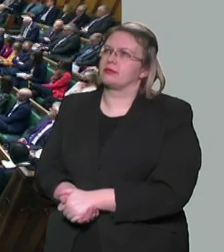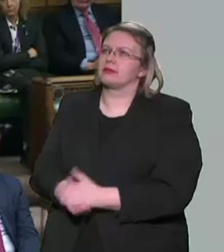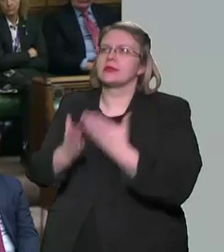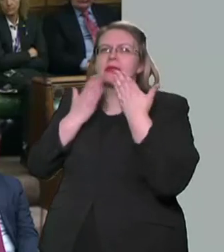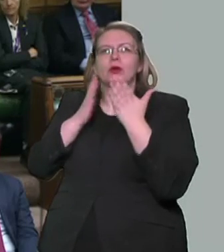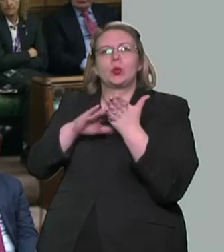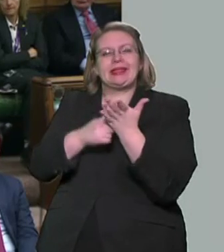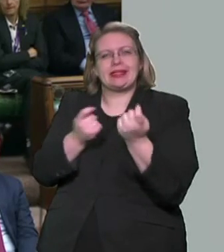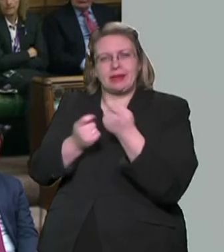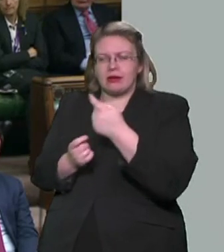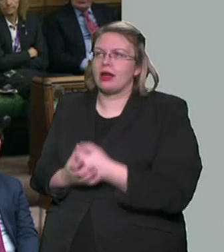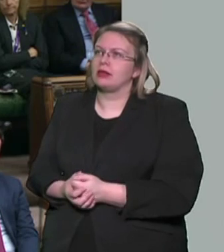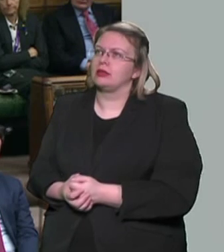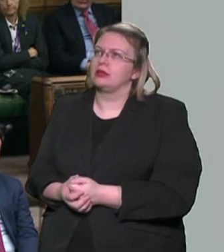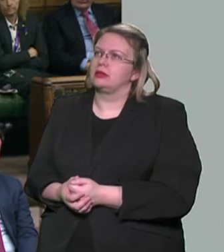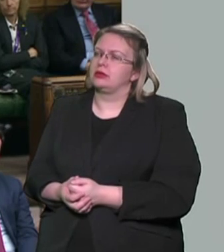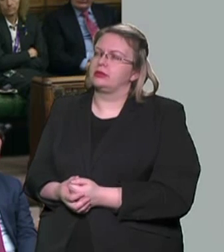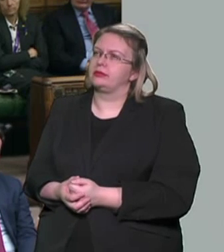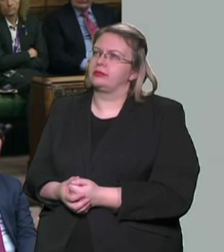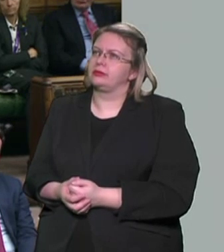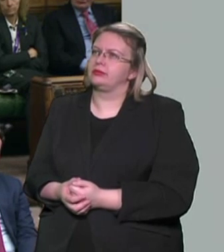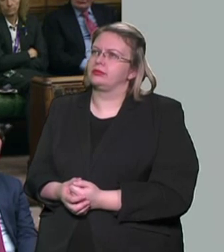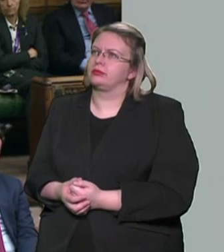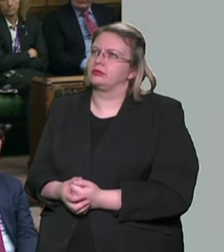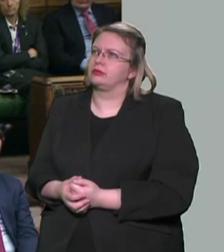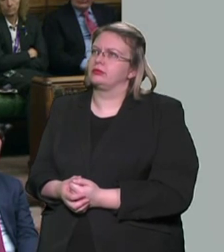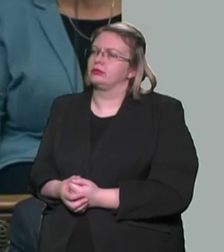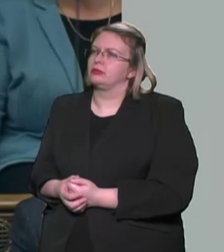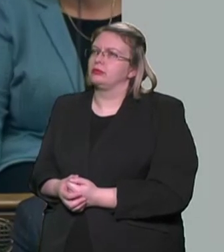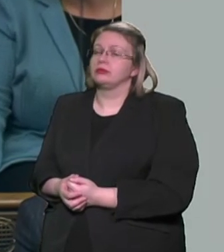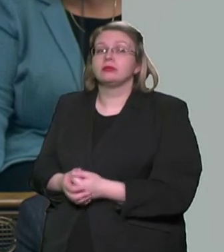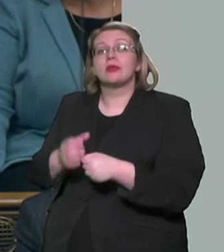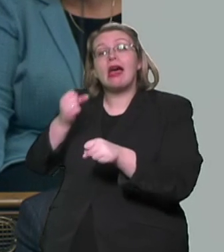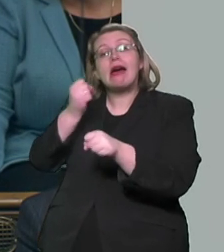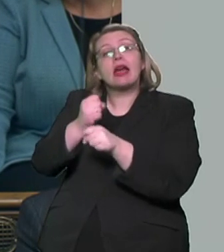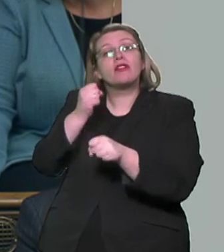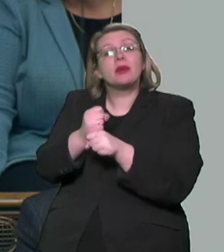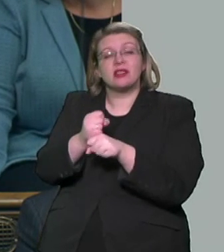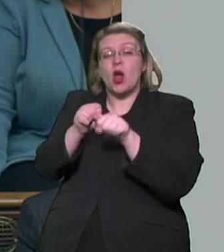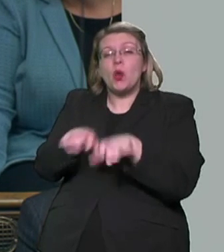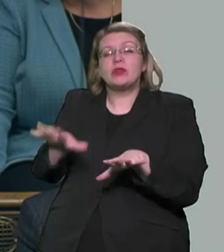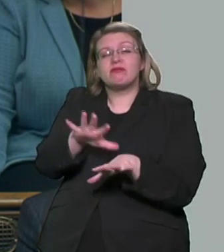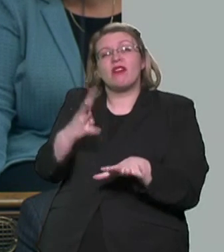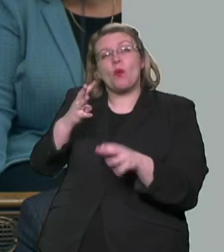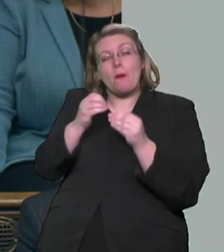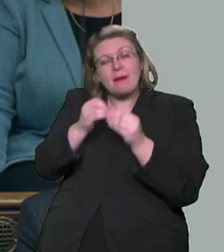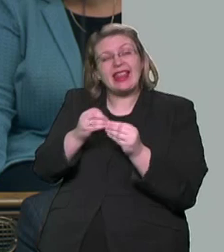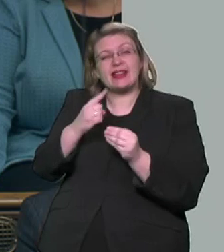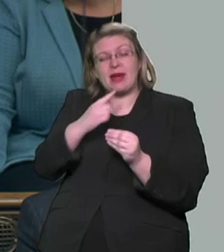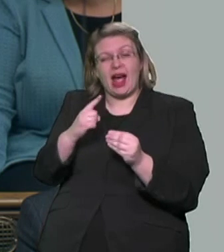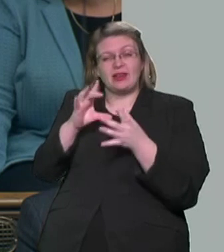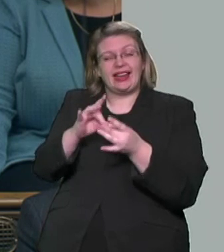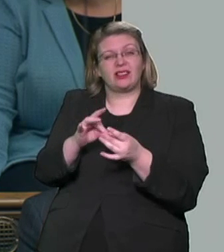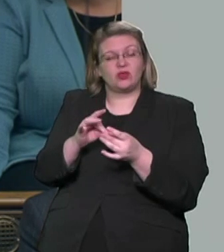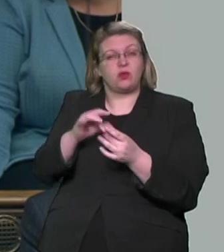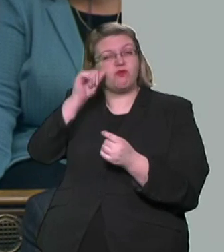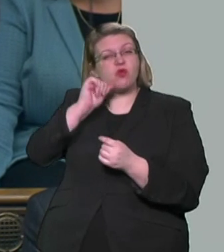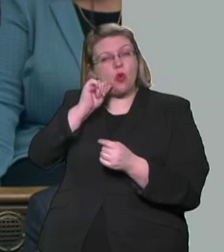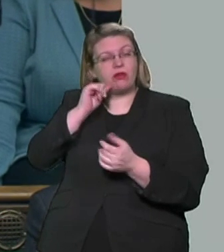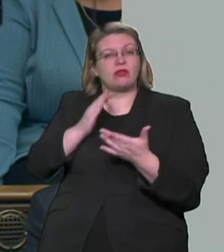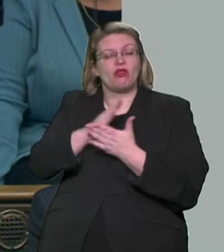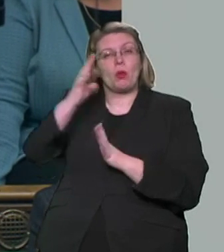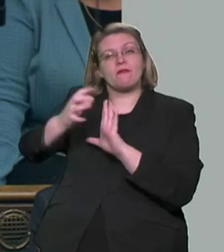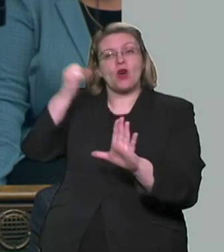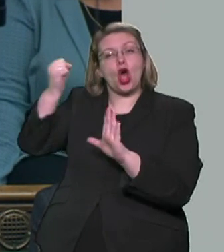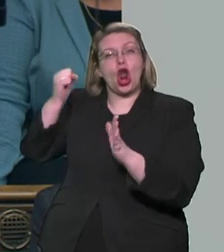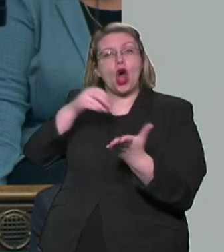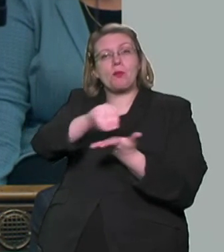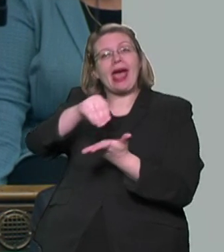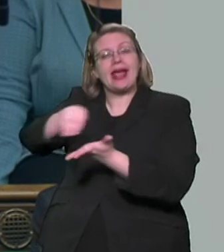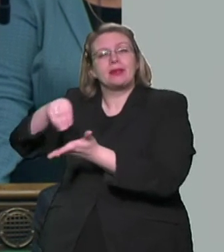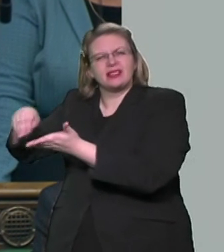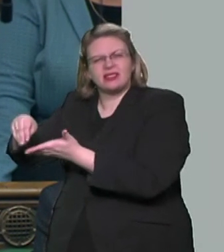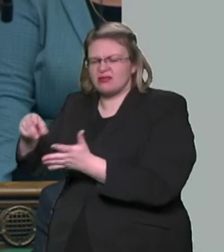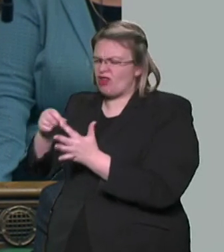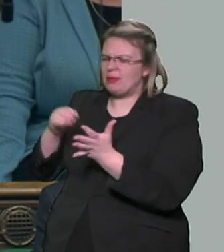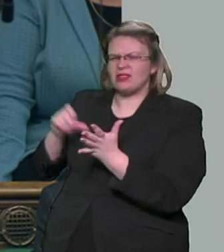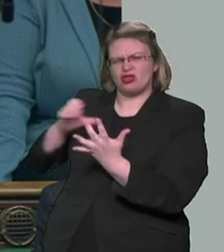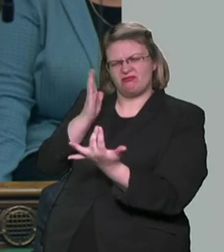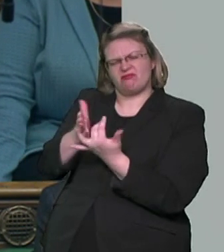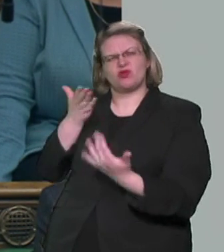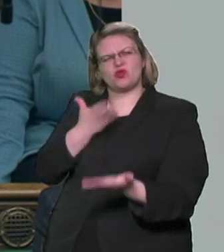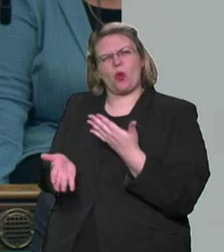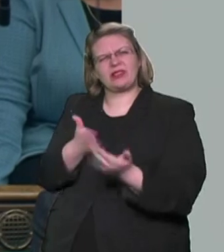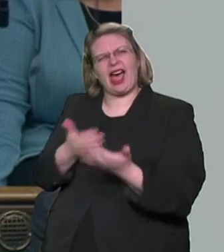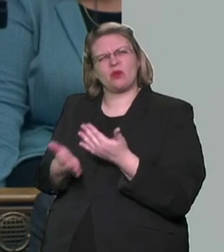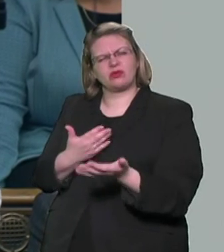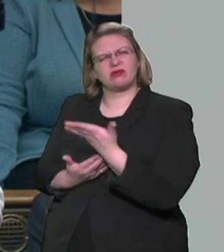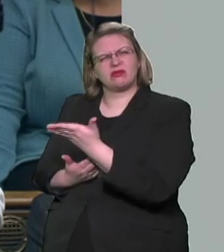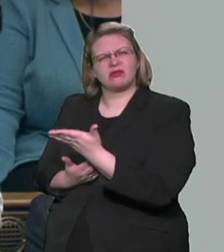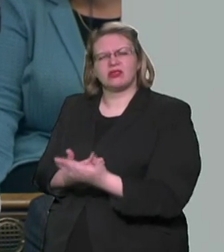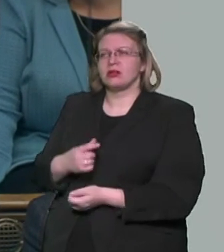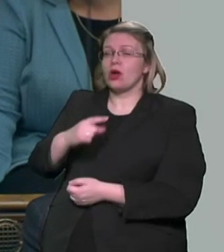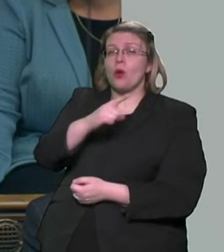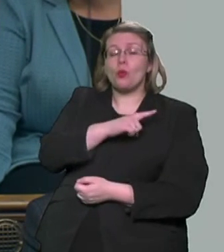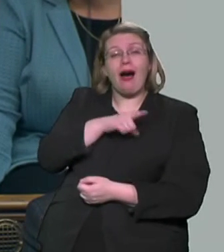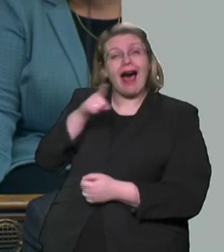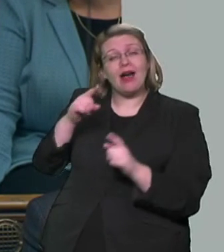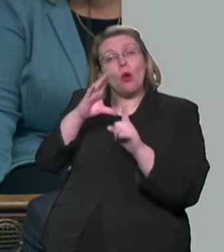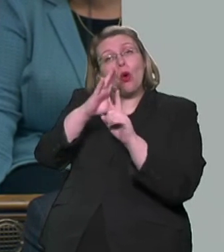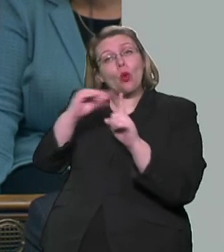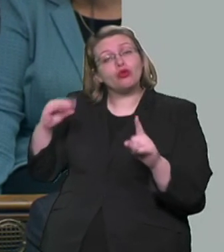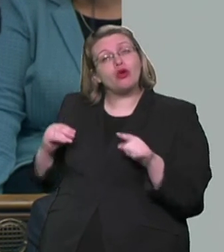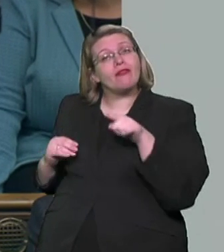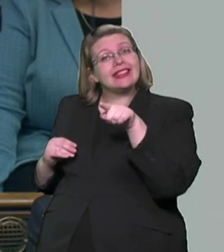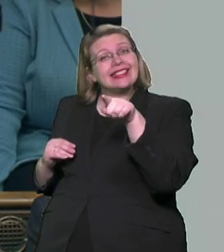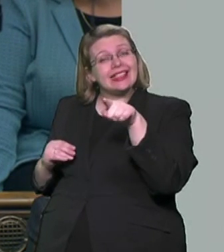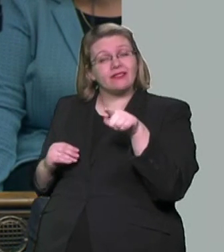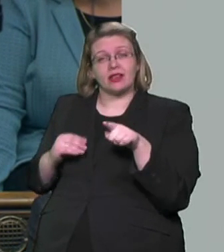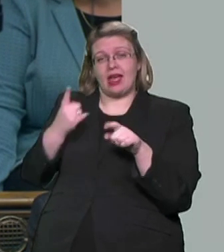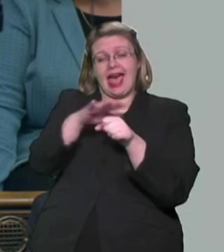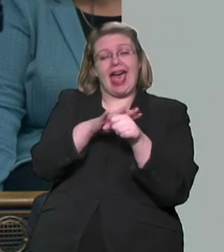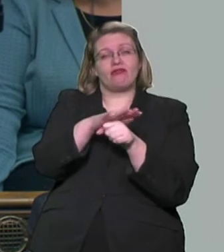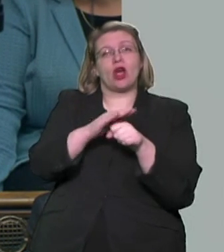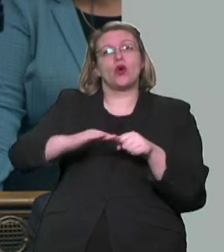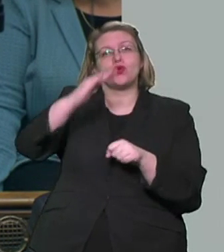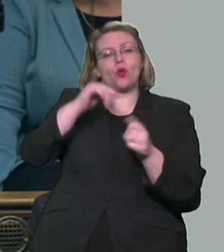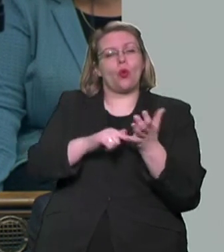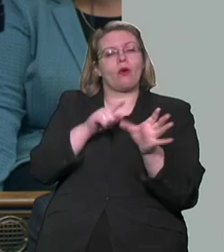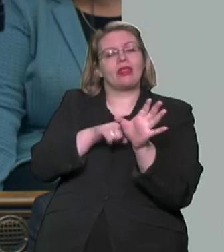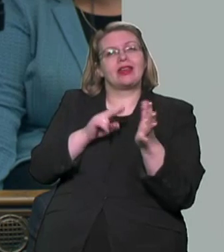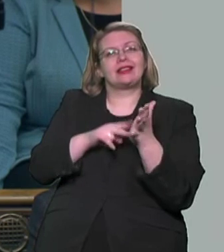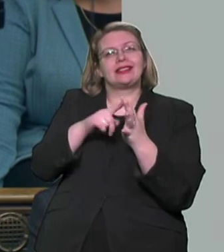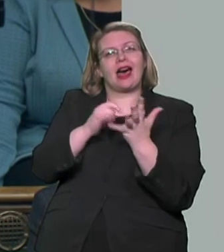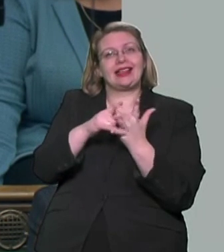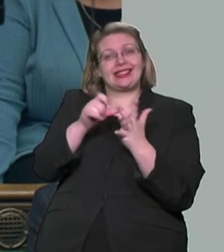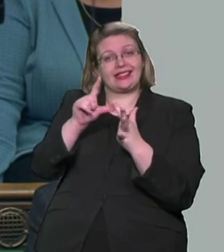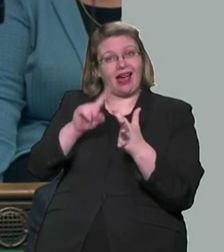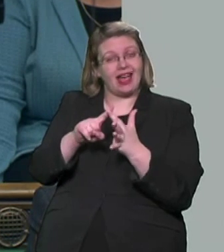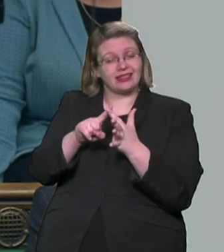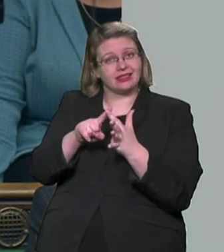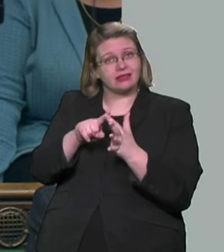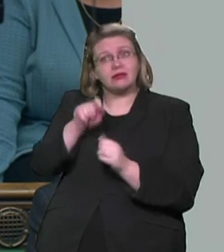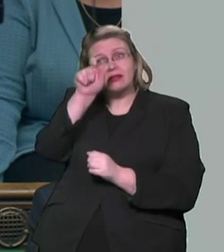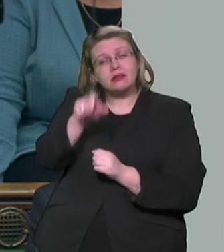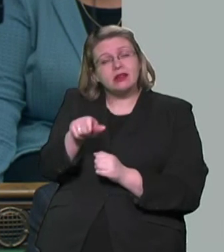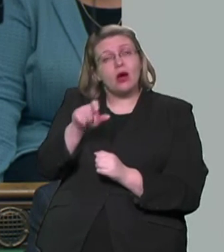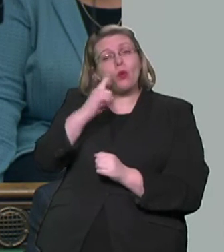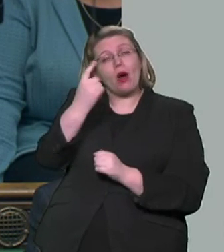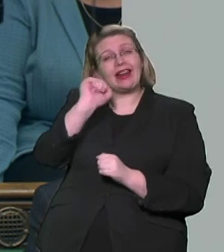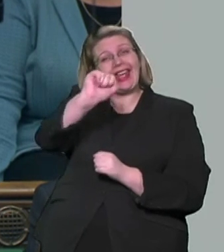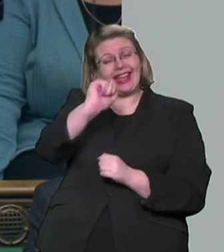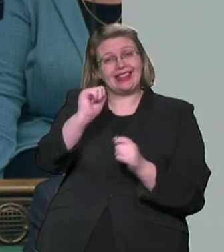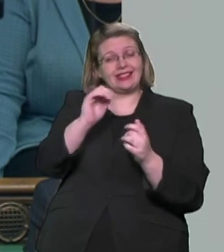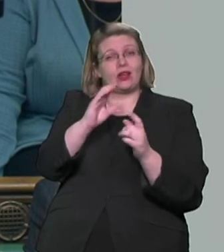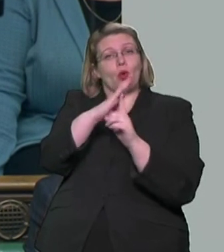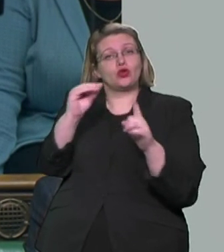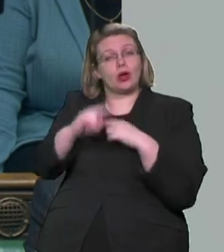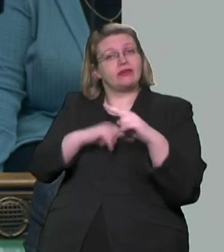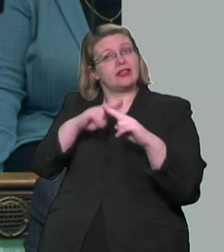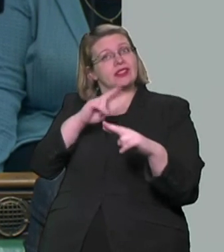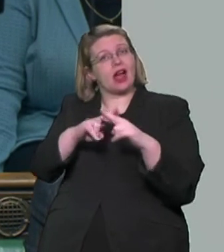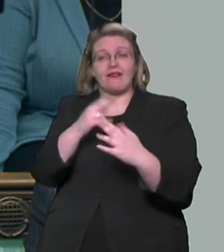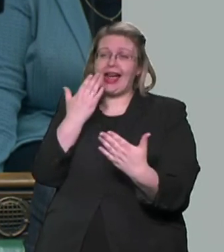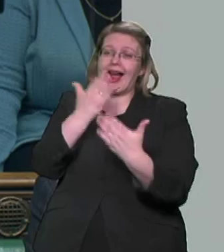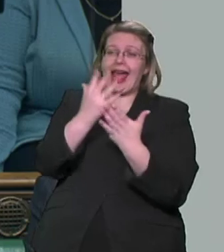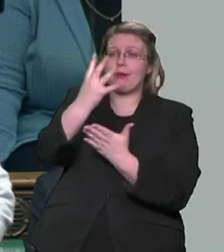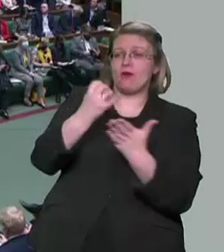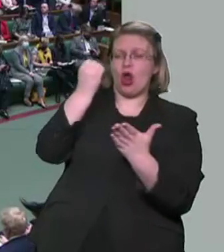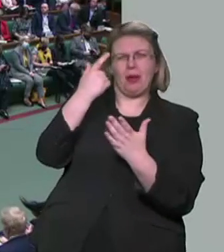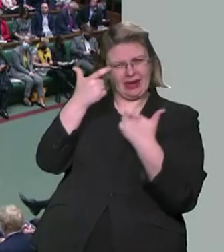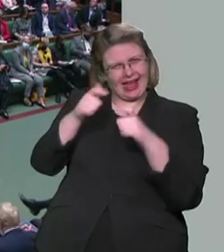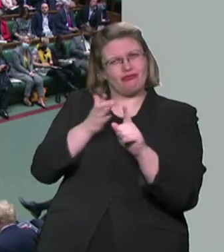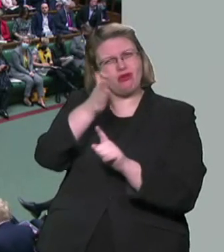With the Government losing an estimated £4 billion to fraud in the furlough scheme, surely the Prime Minister should have tackled that fraud—especially when, in his own party in North Tyneside, furlough was claimed for a member of party staff even though he continued to work.